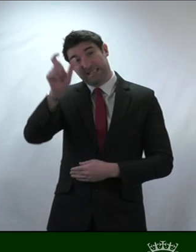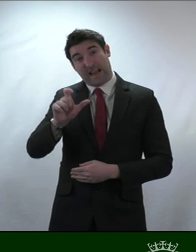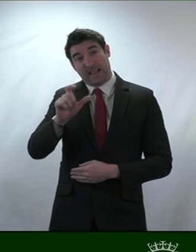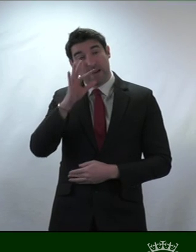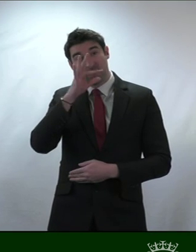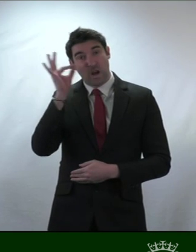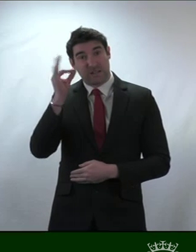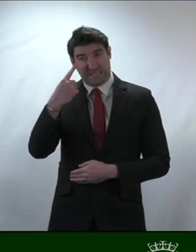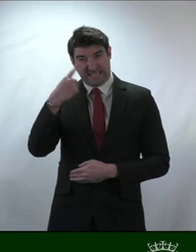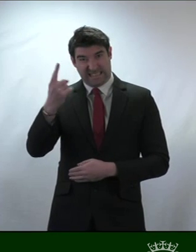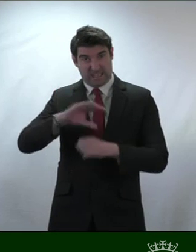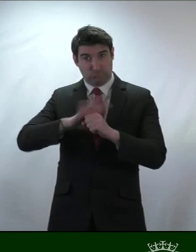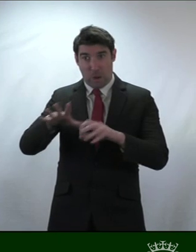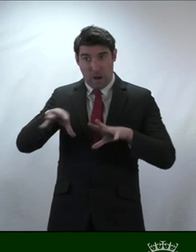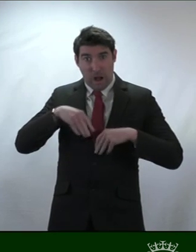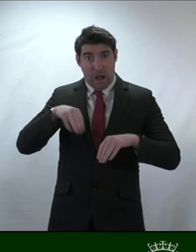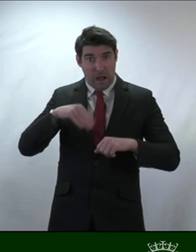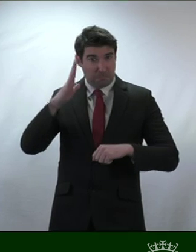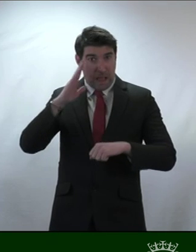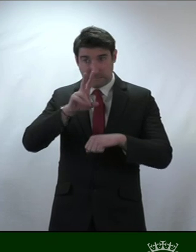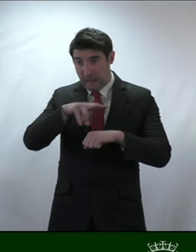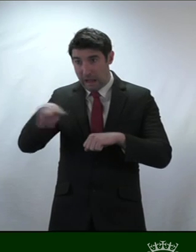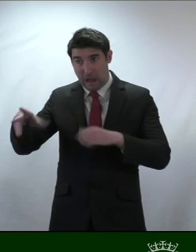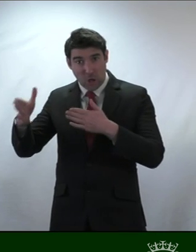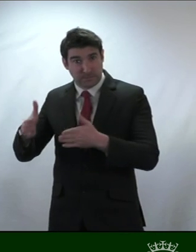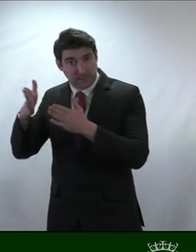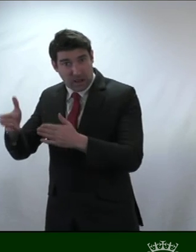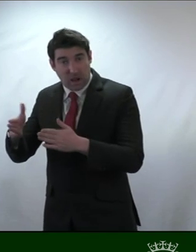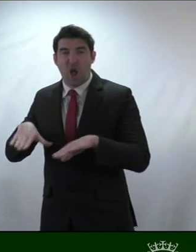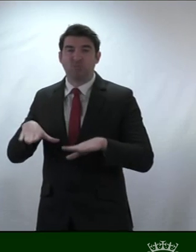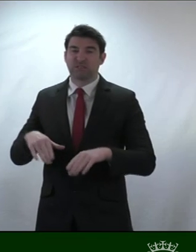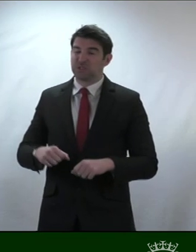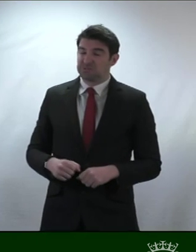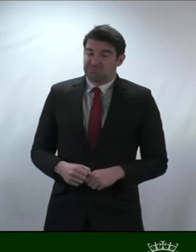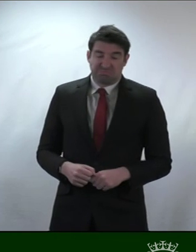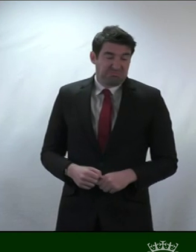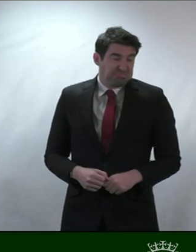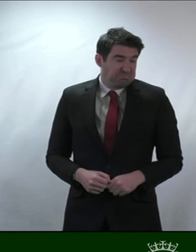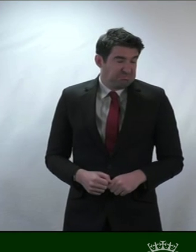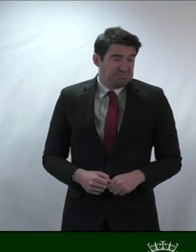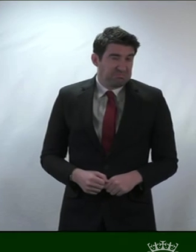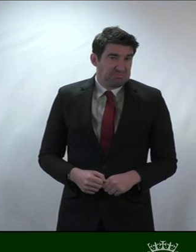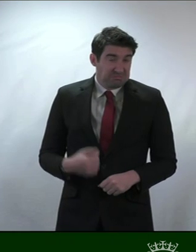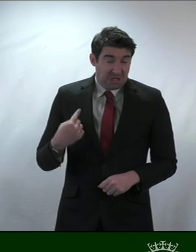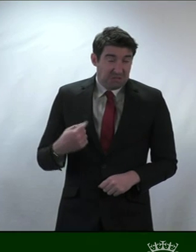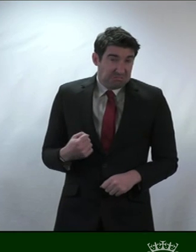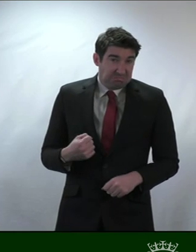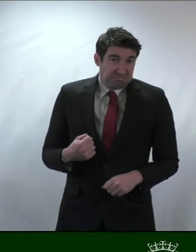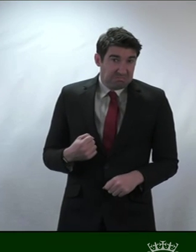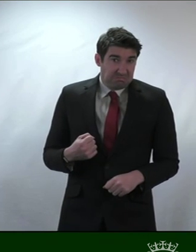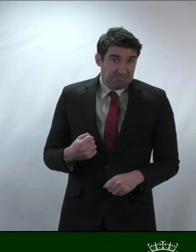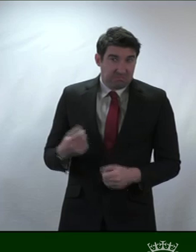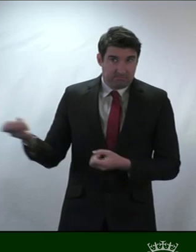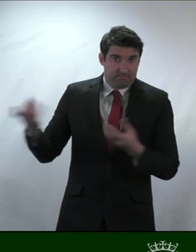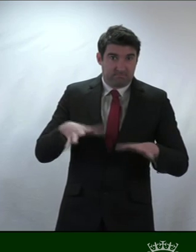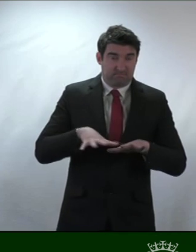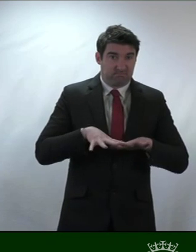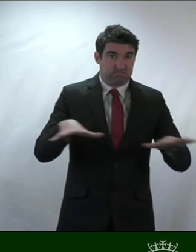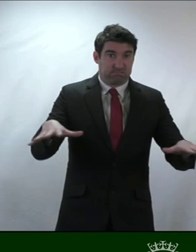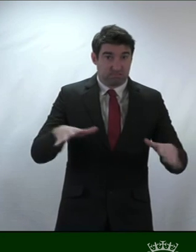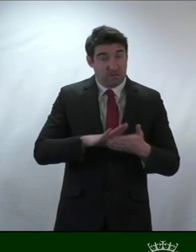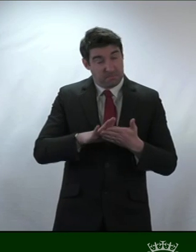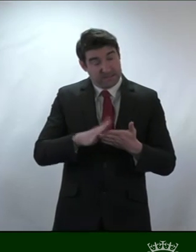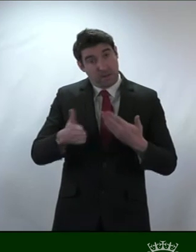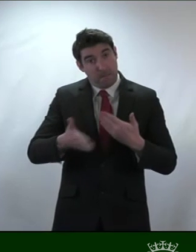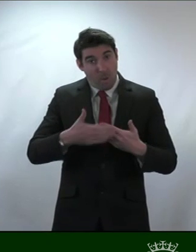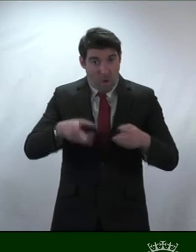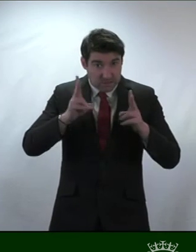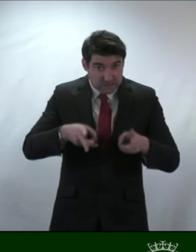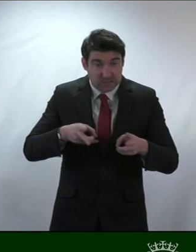Does the Prime Minister now accept that his slowness to respond led to more deaths, a longer lockdown, and deeper economic damage?